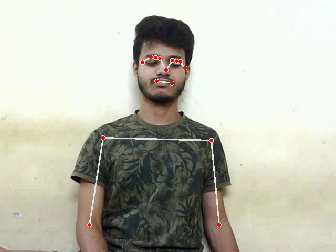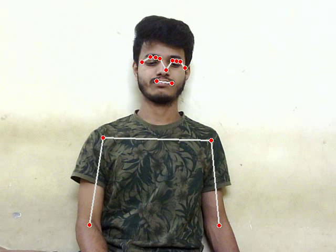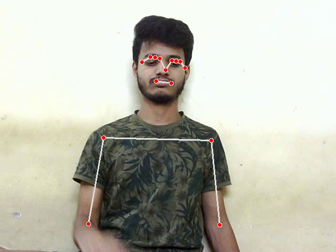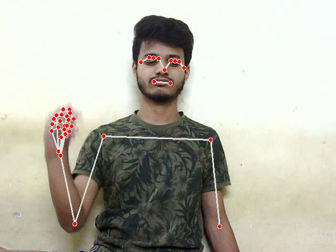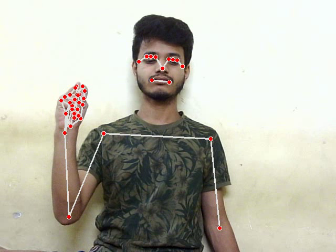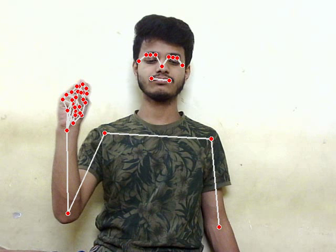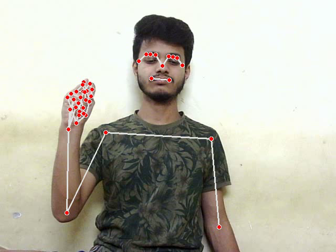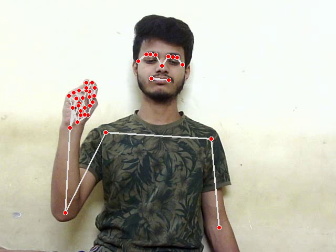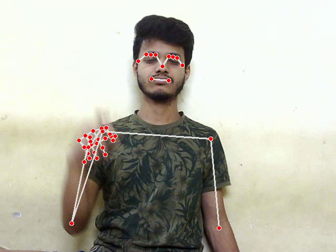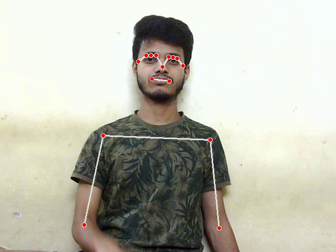bathroom